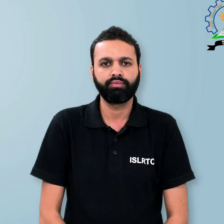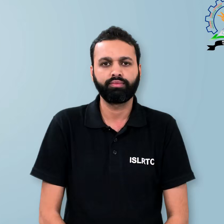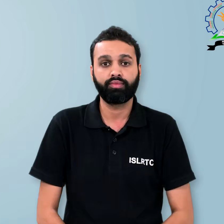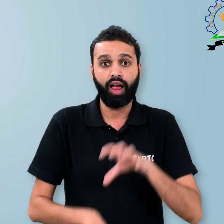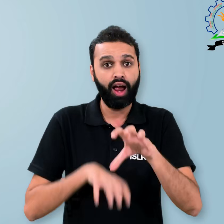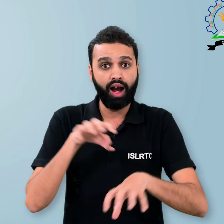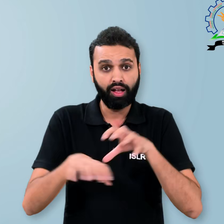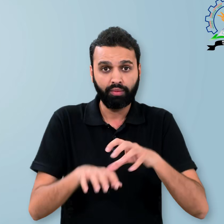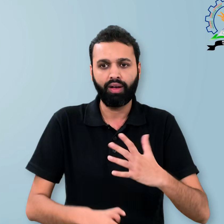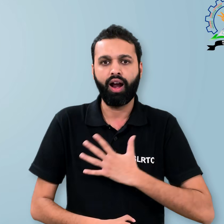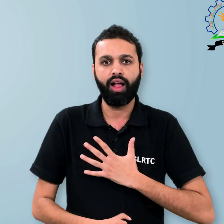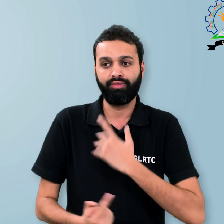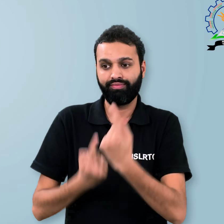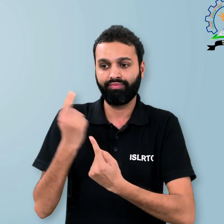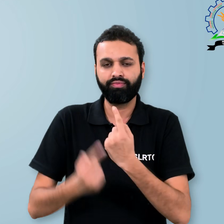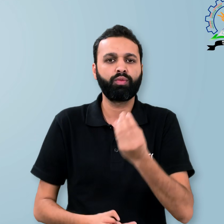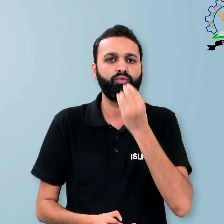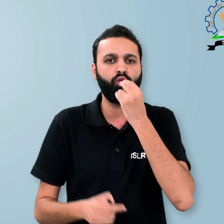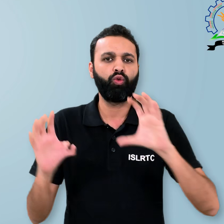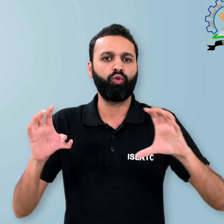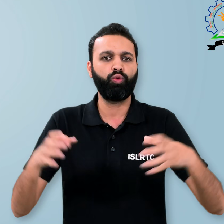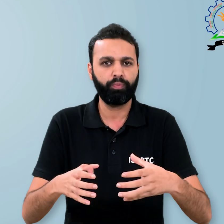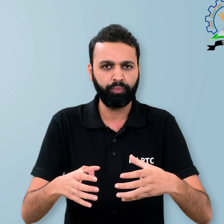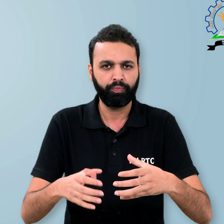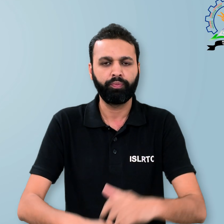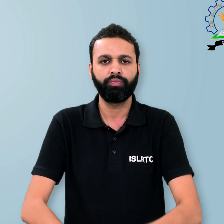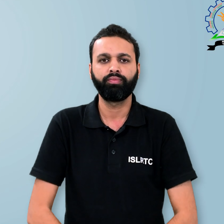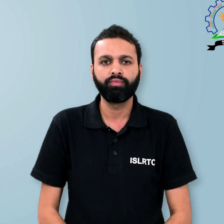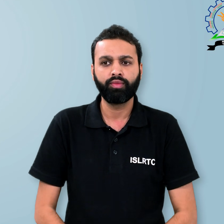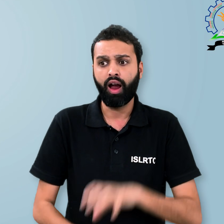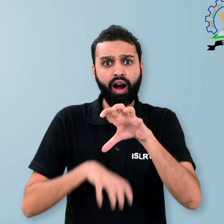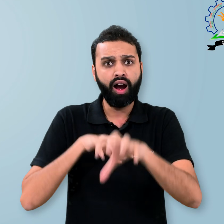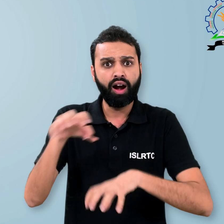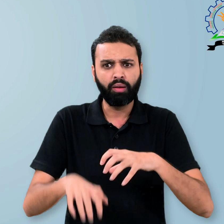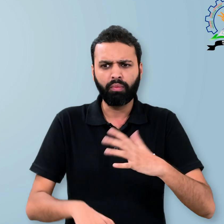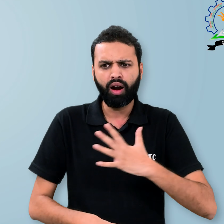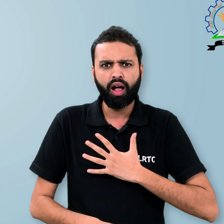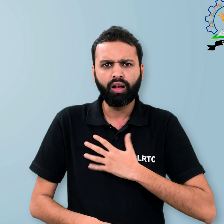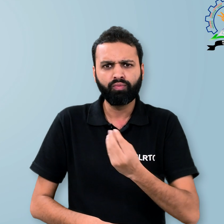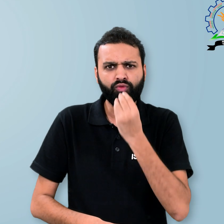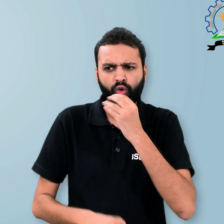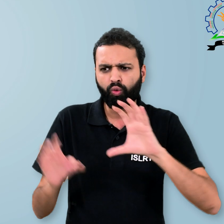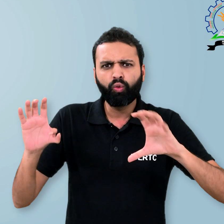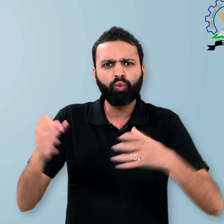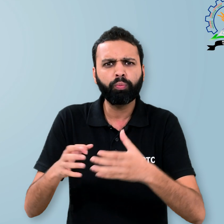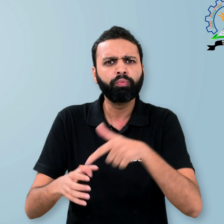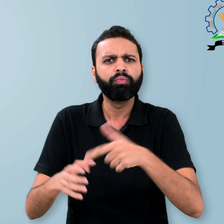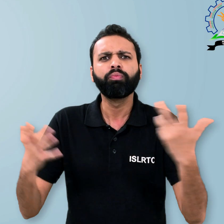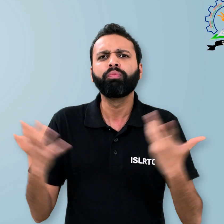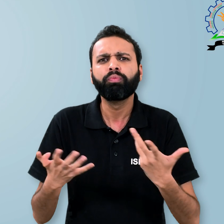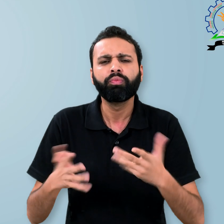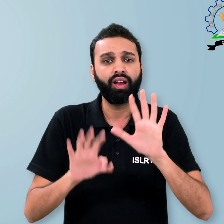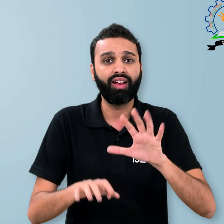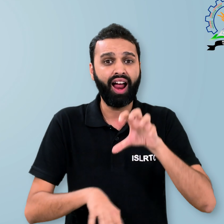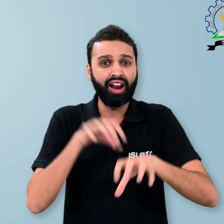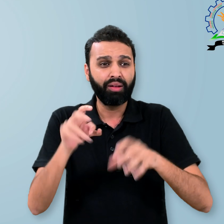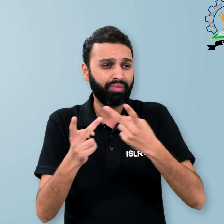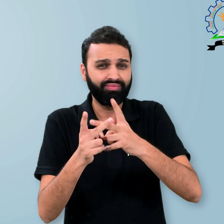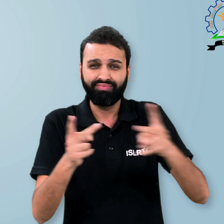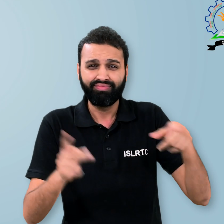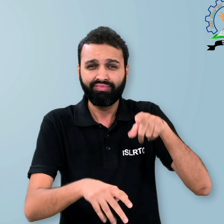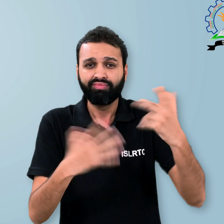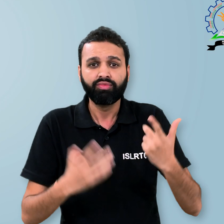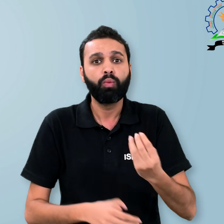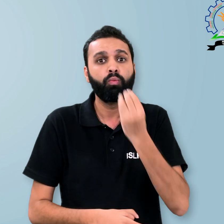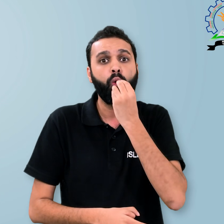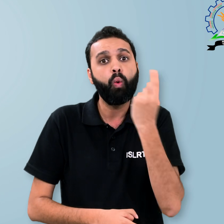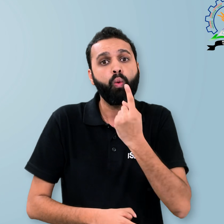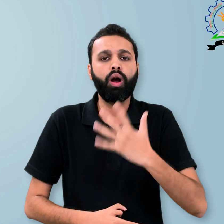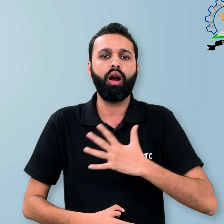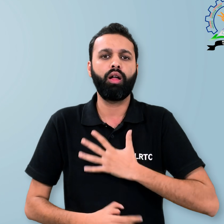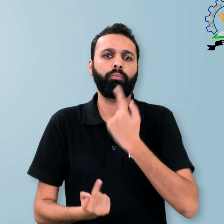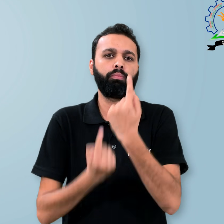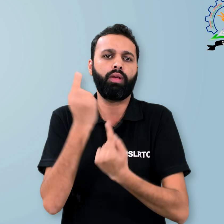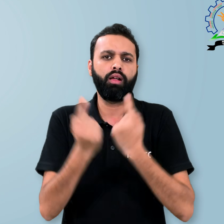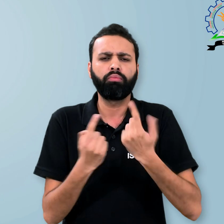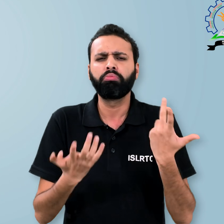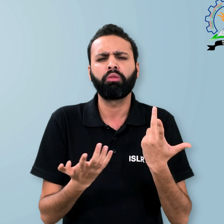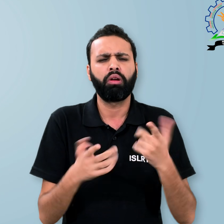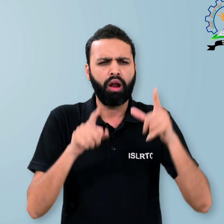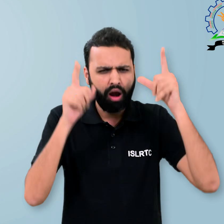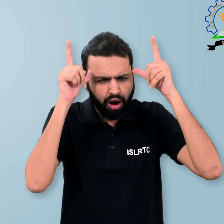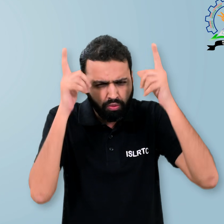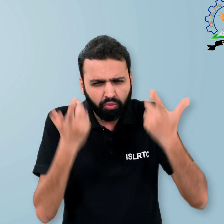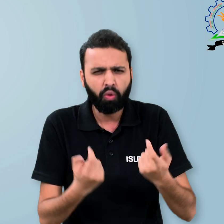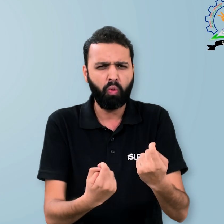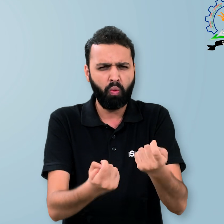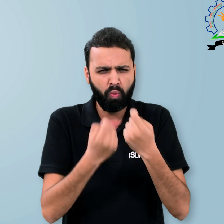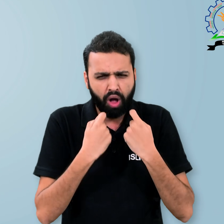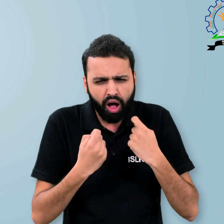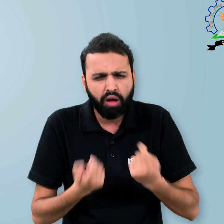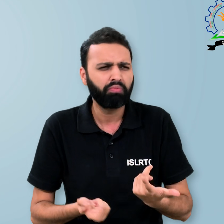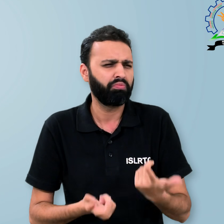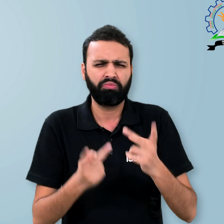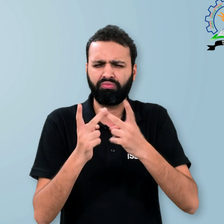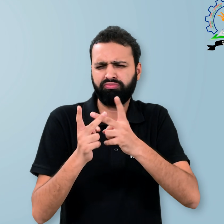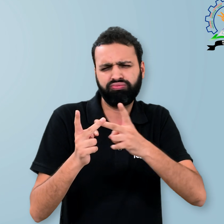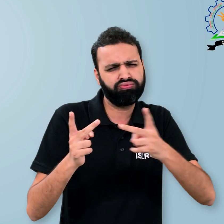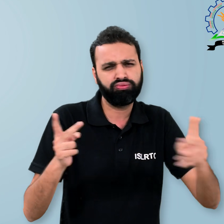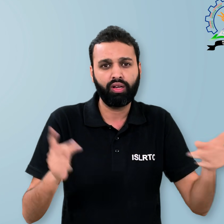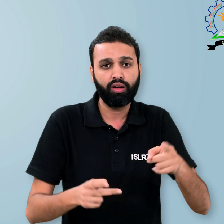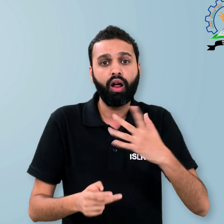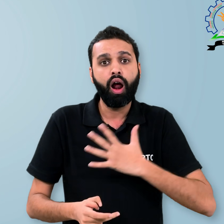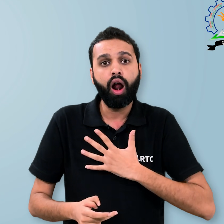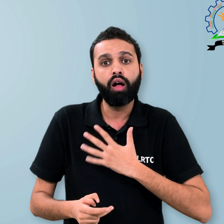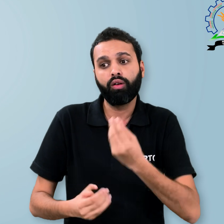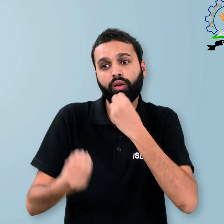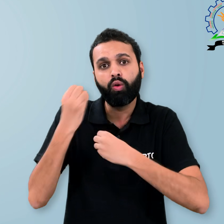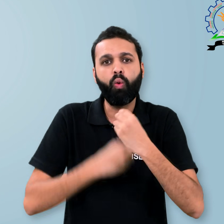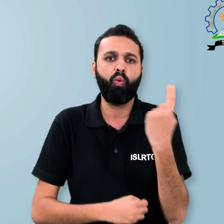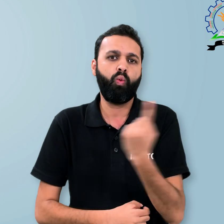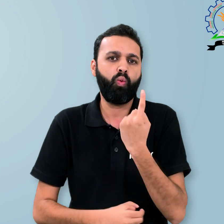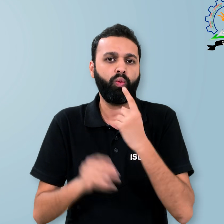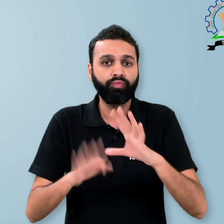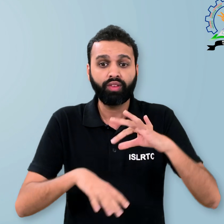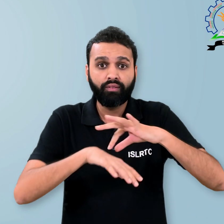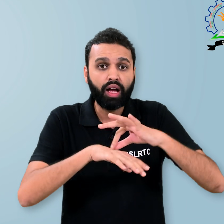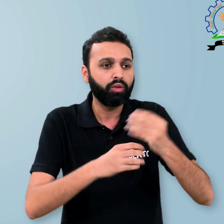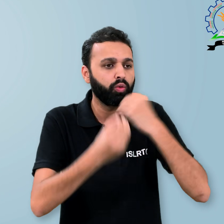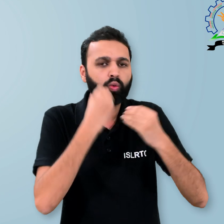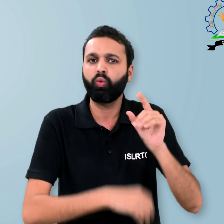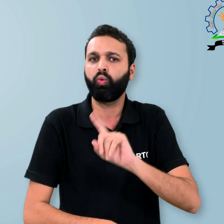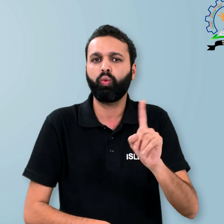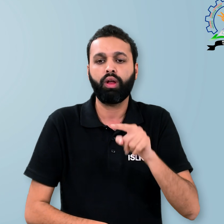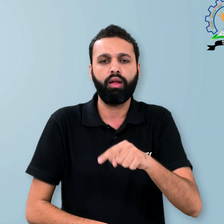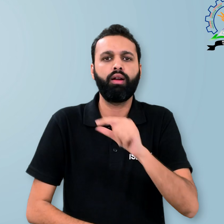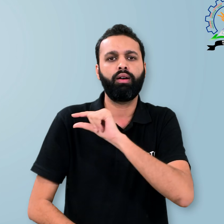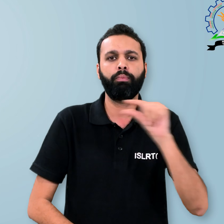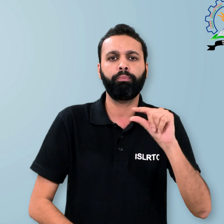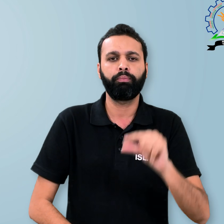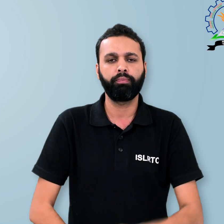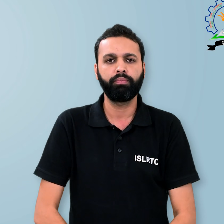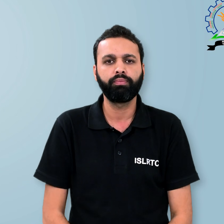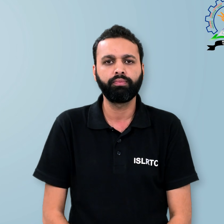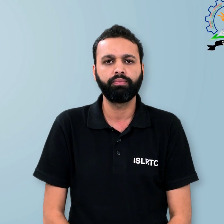Herbivore Animals that eat only green plants are called herbivores. Example: Cow, sheep, deer, zebra, giraffe etc.